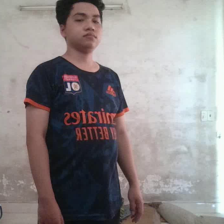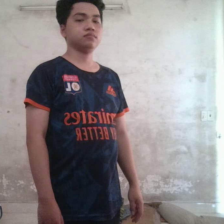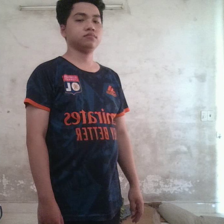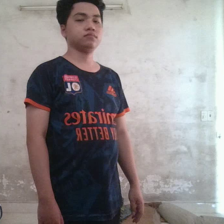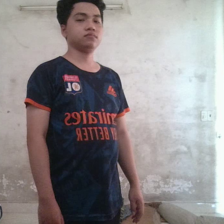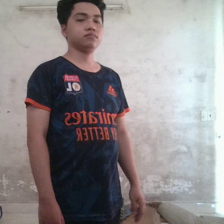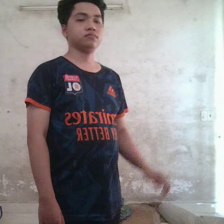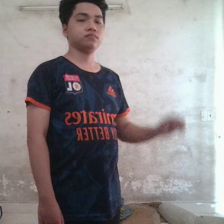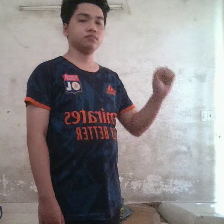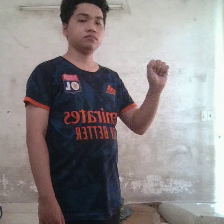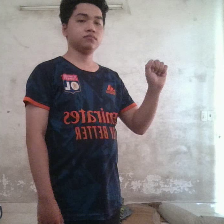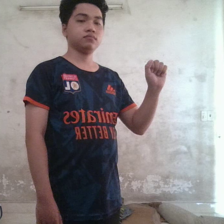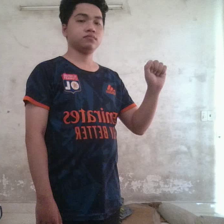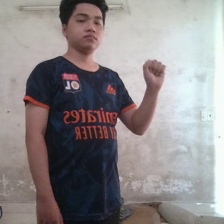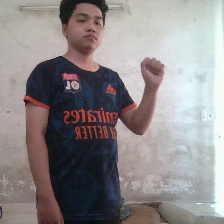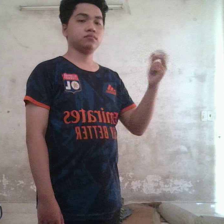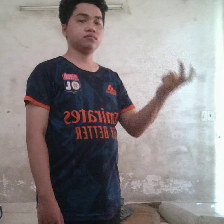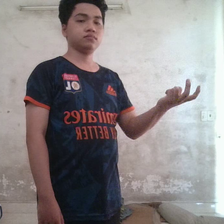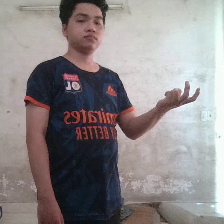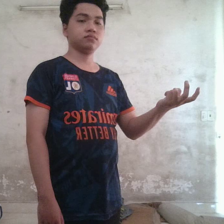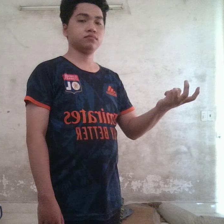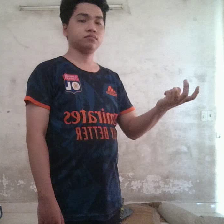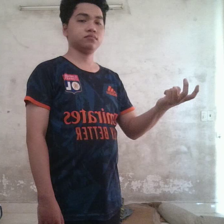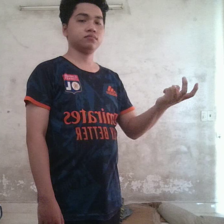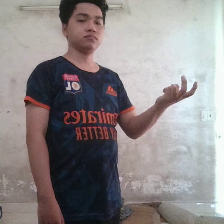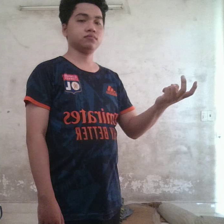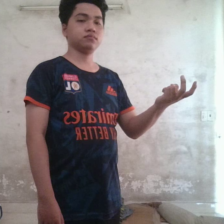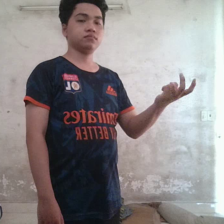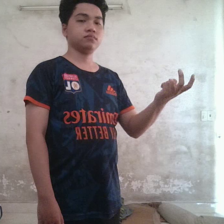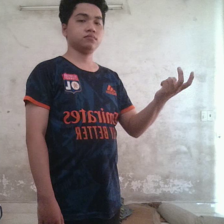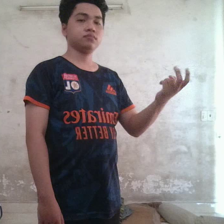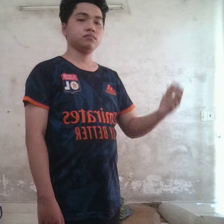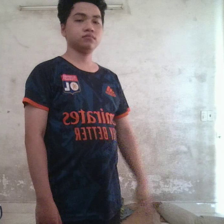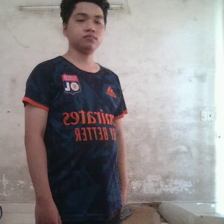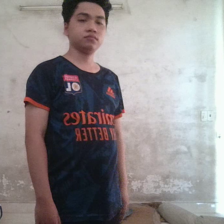ă